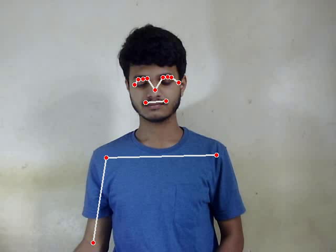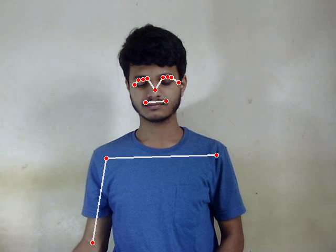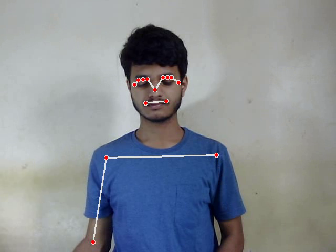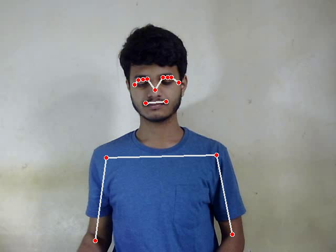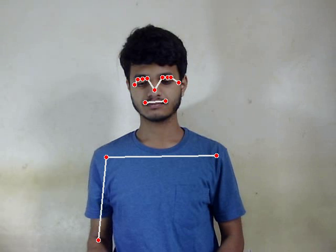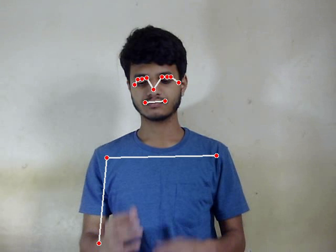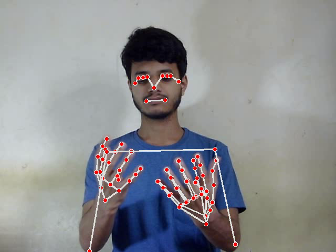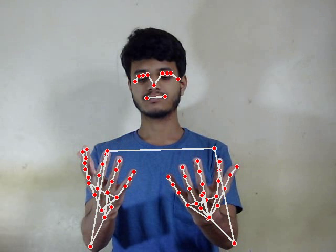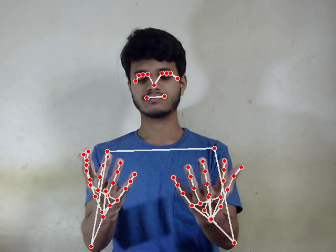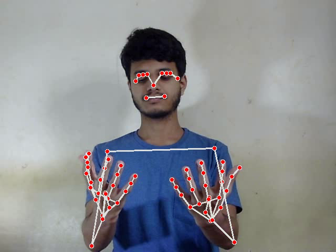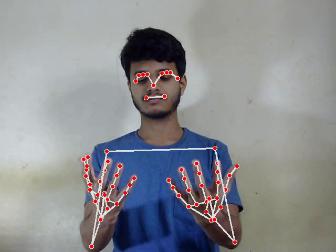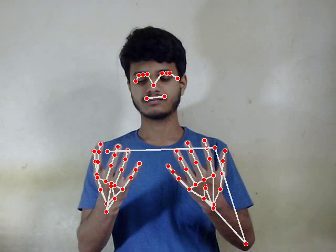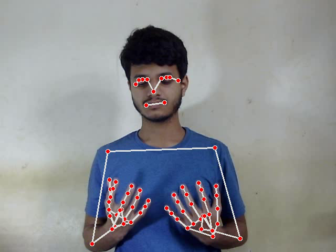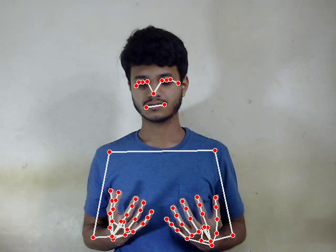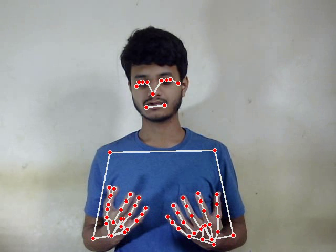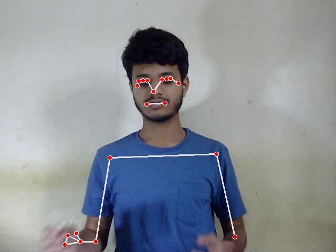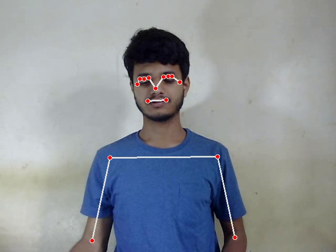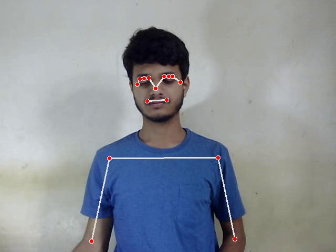want